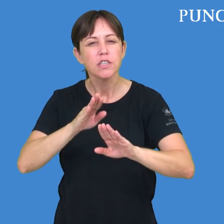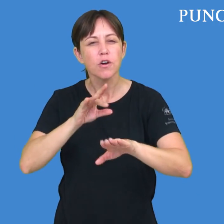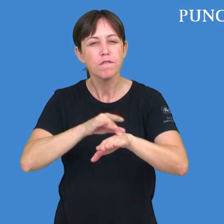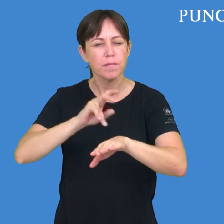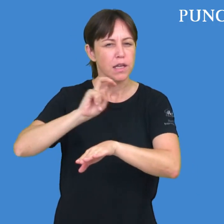enfermo